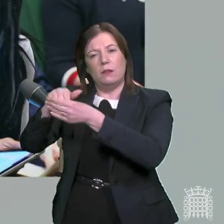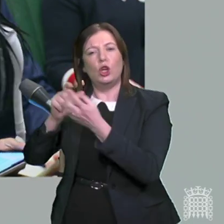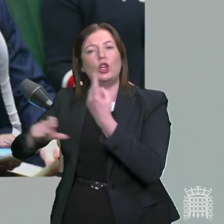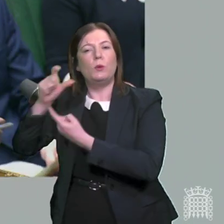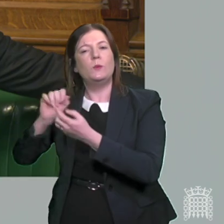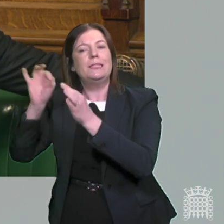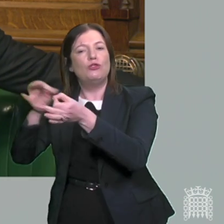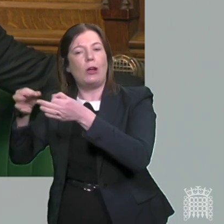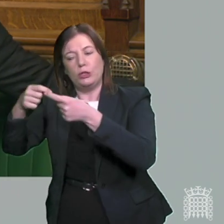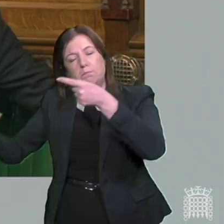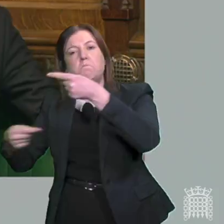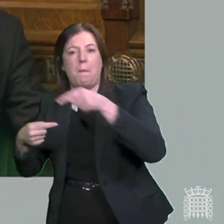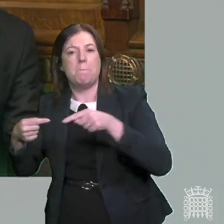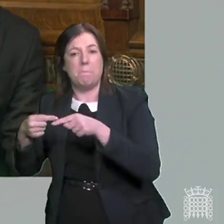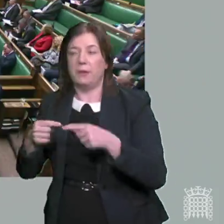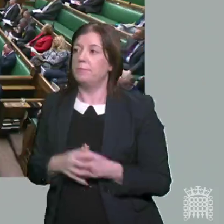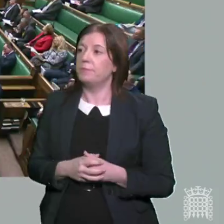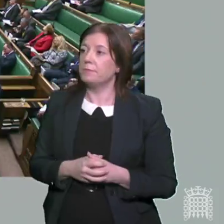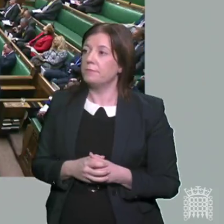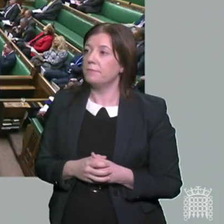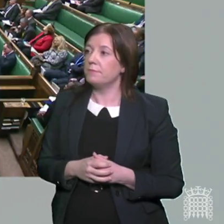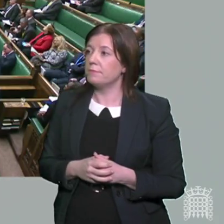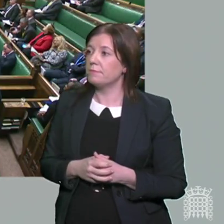I call the Scottish National party spokesperson.